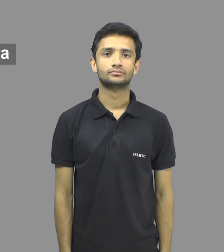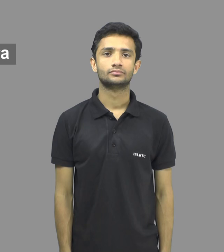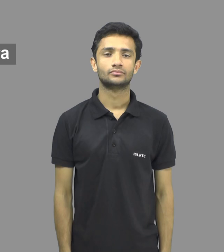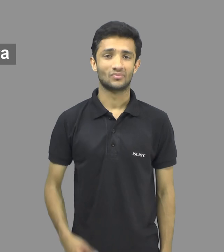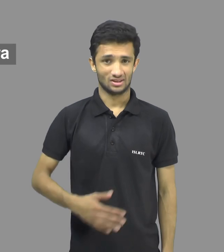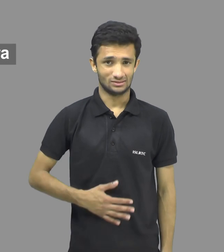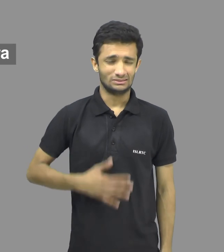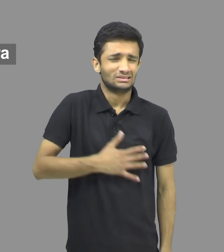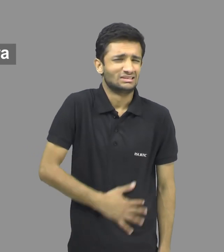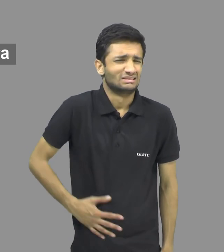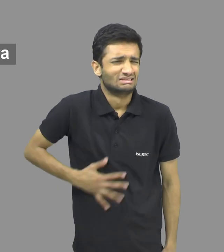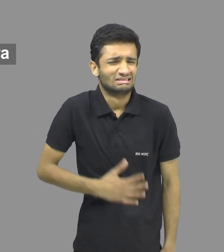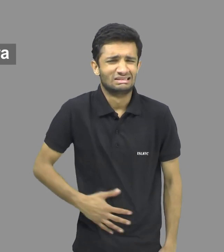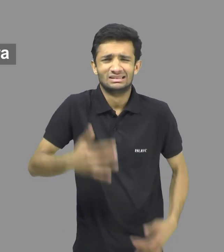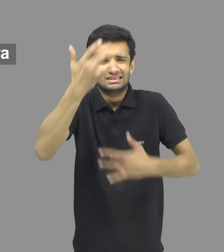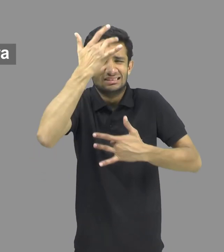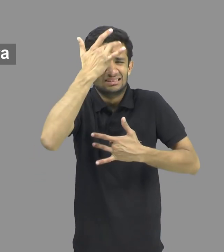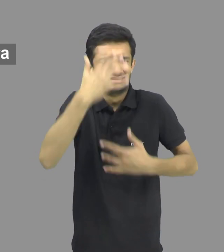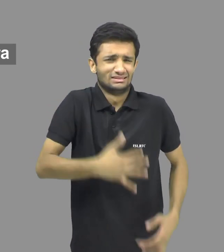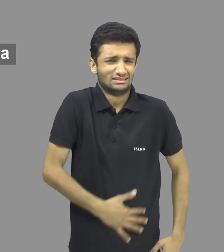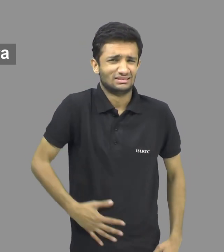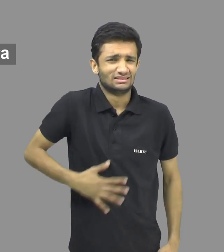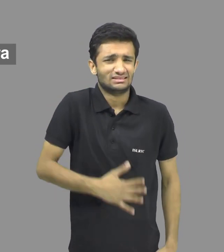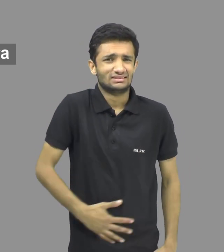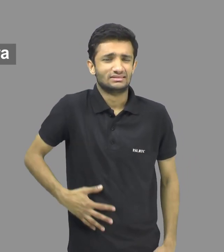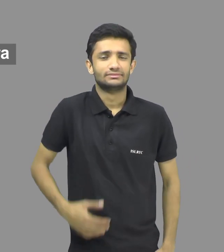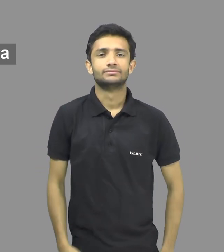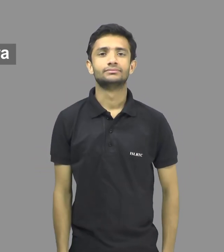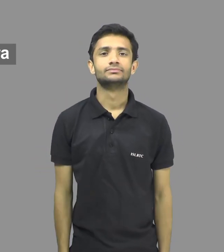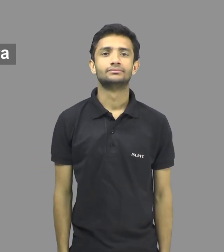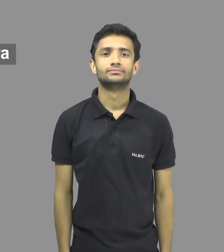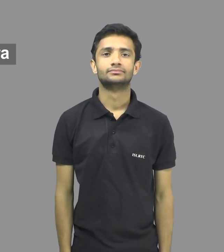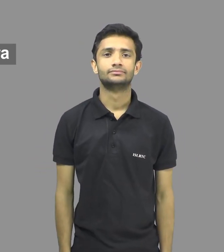Cholera